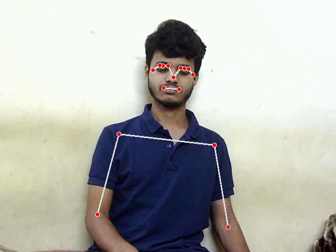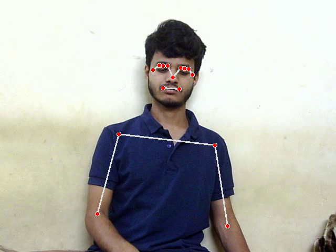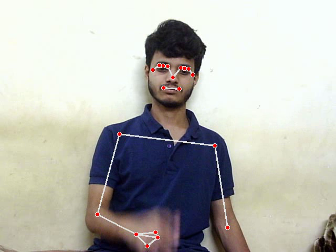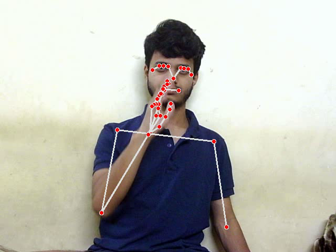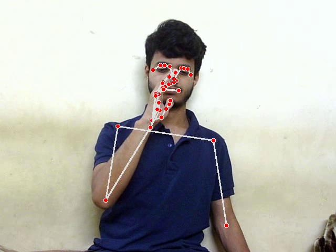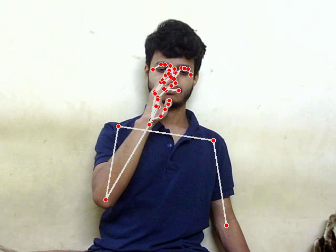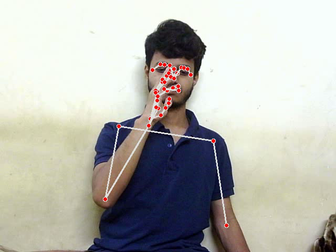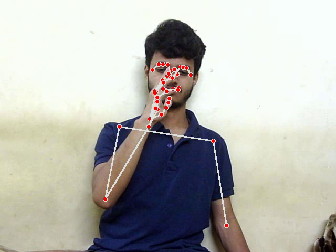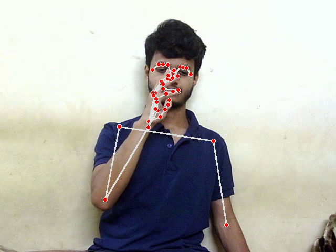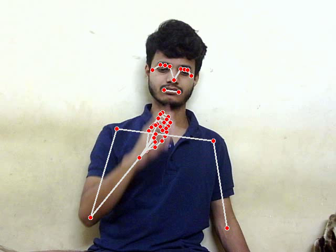mother